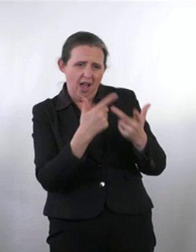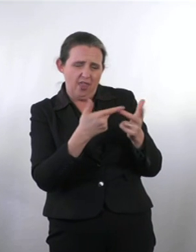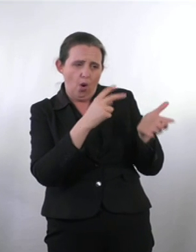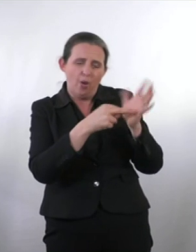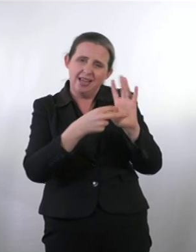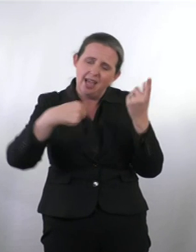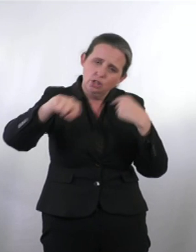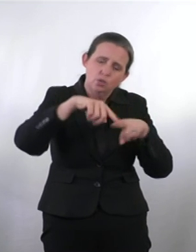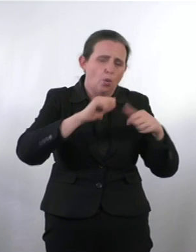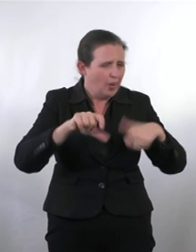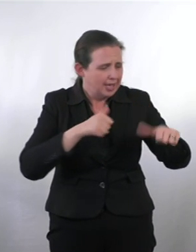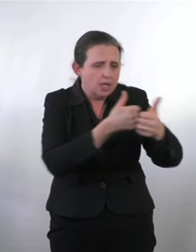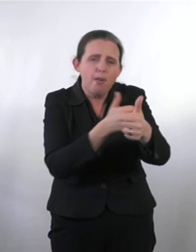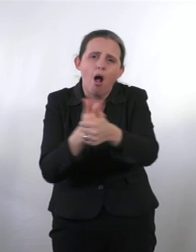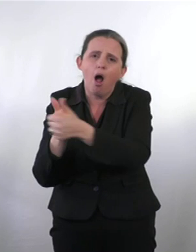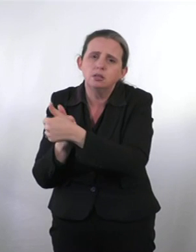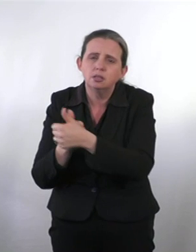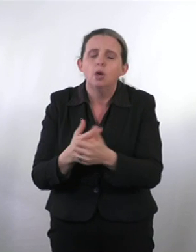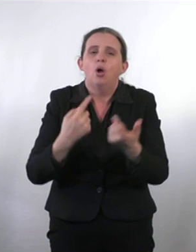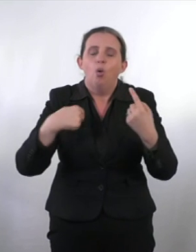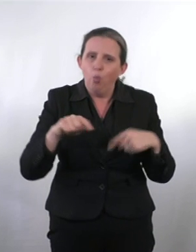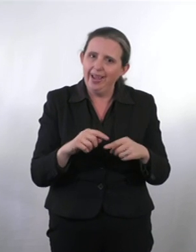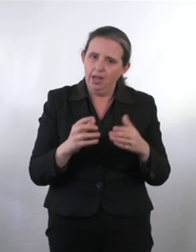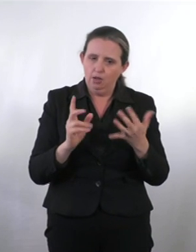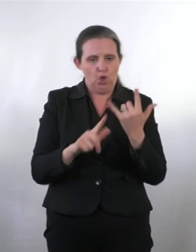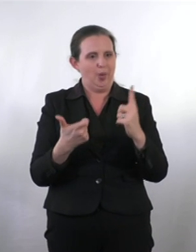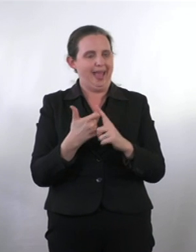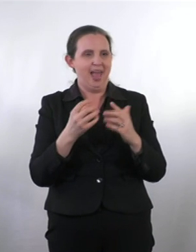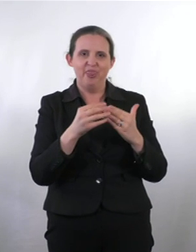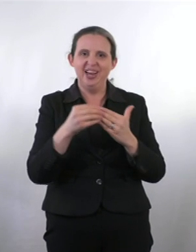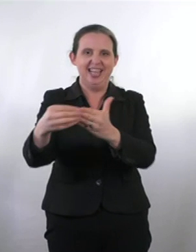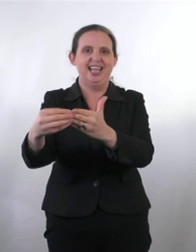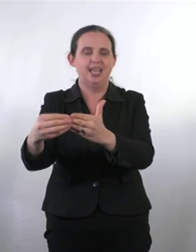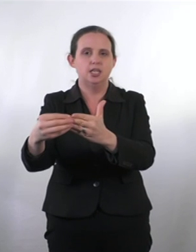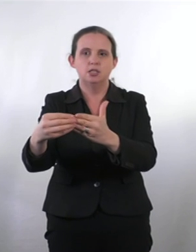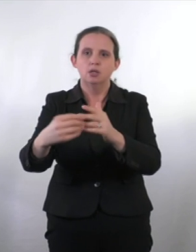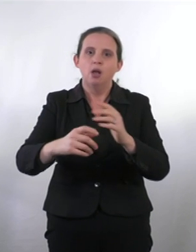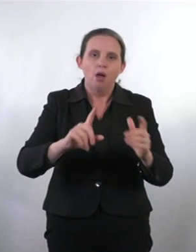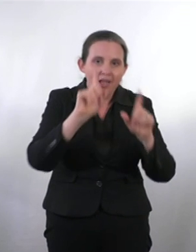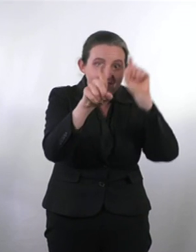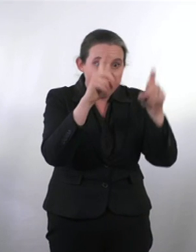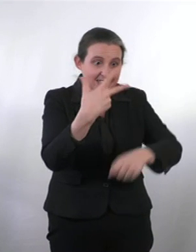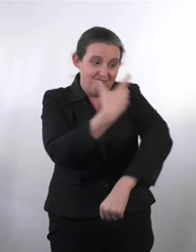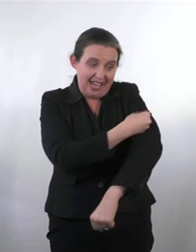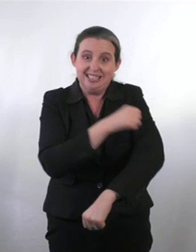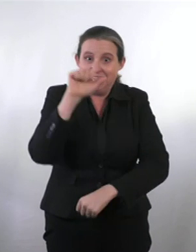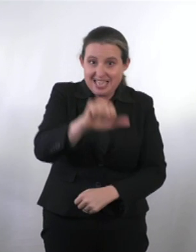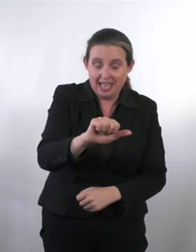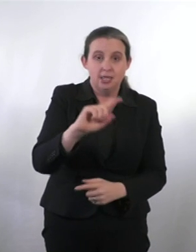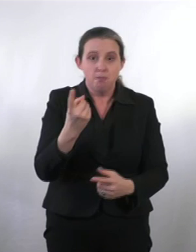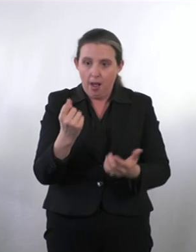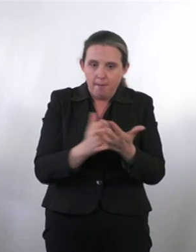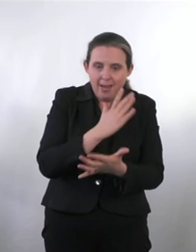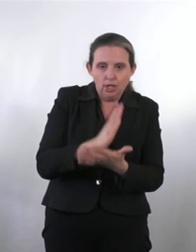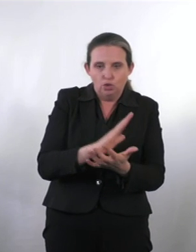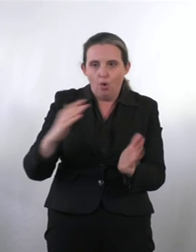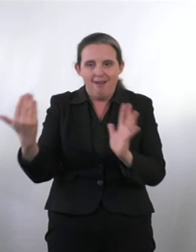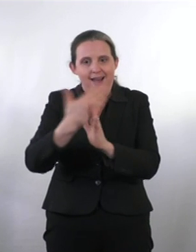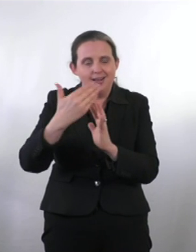We are in the lead in promoting and in inventing vaccines, but also in making sure that the poorest and neediest around the world get those vaccines.